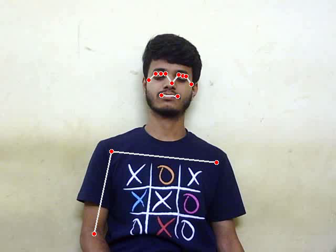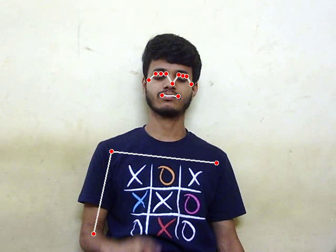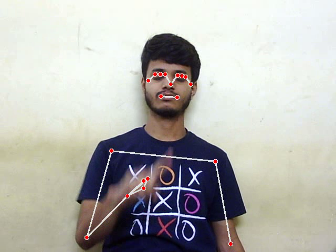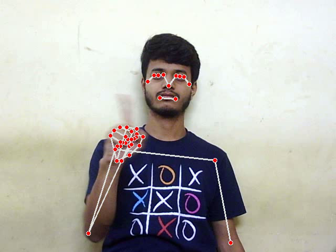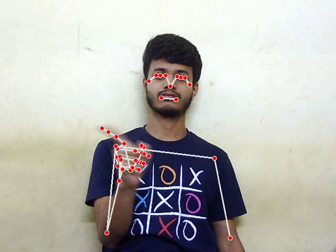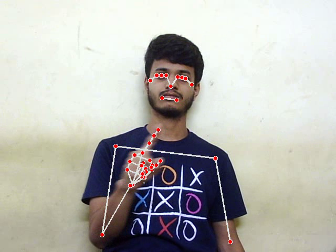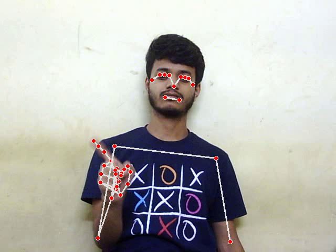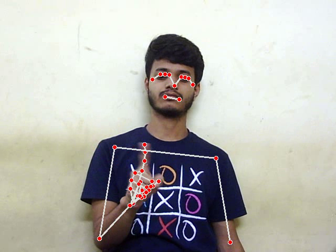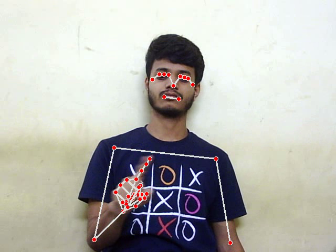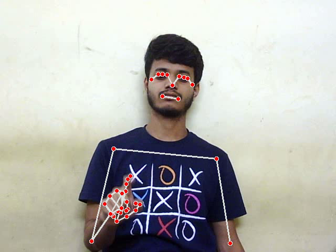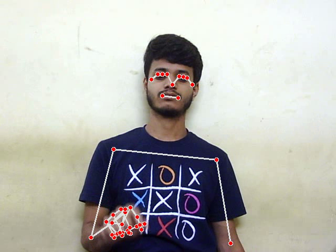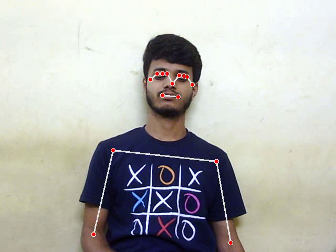where